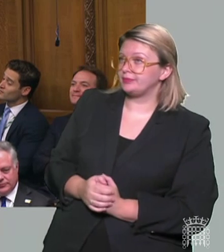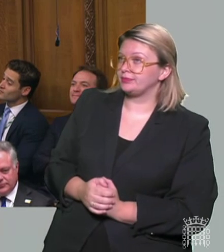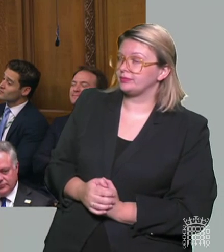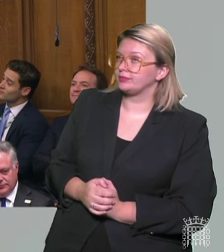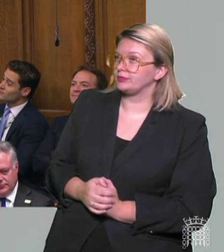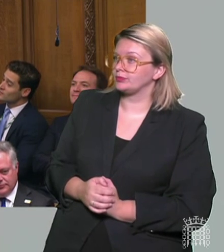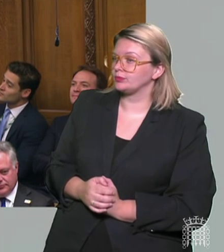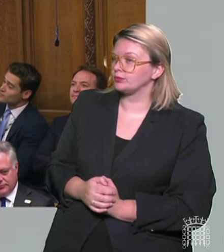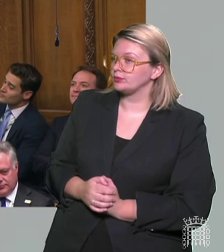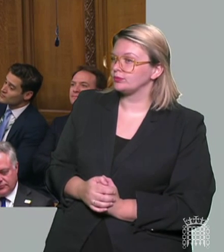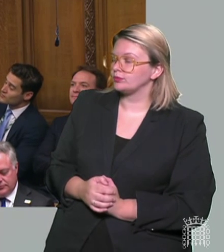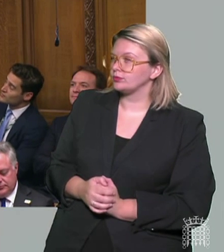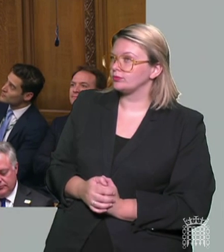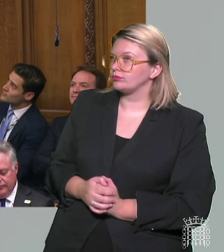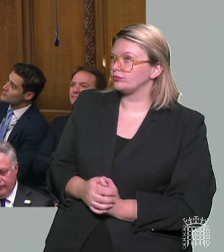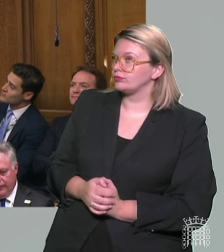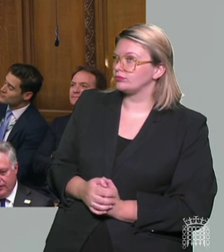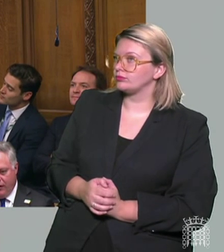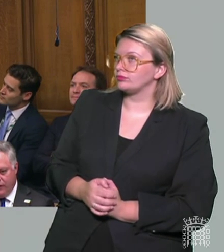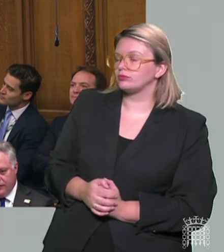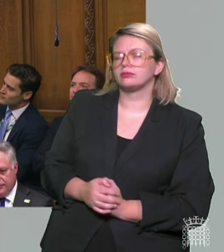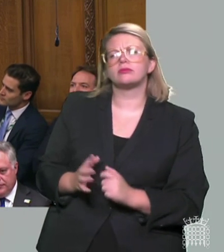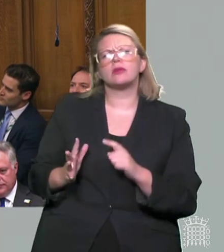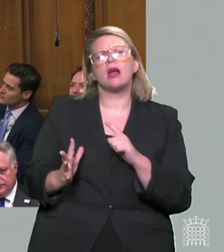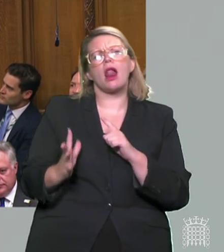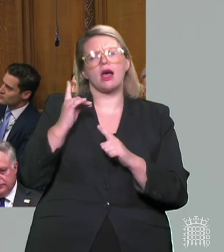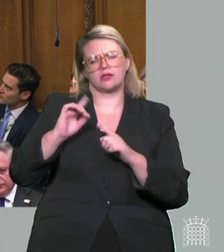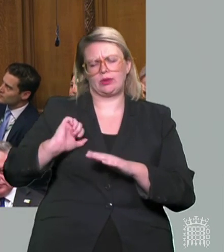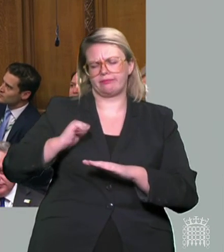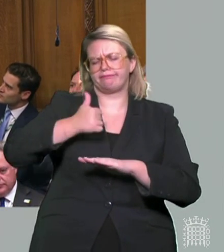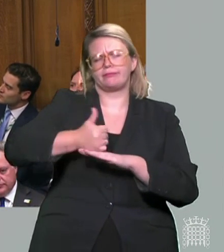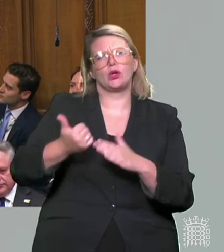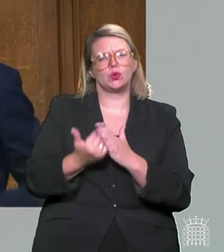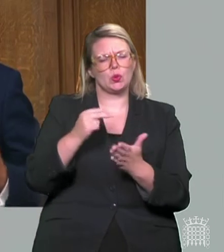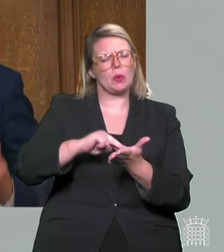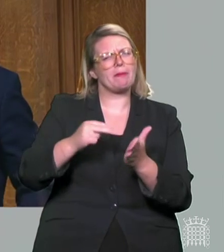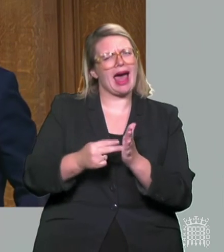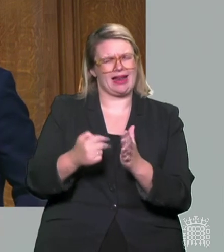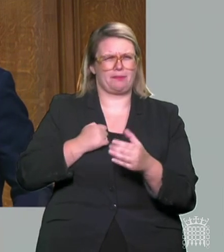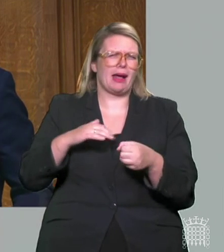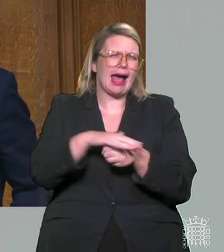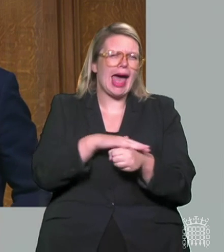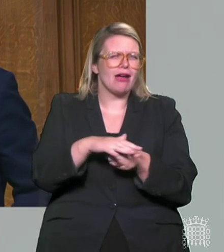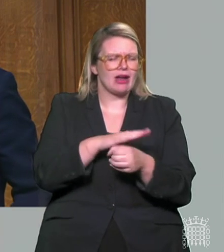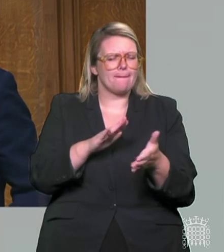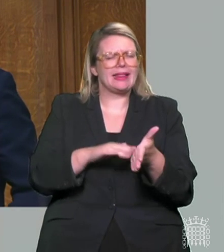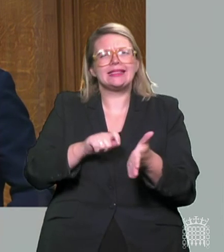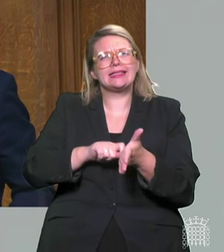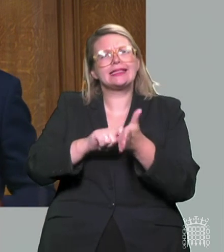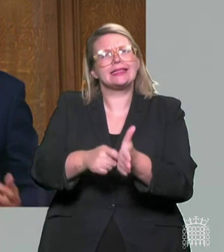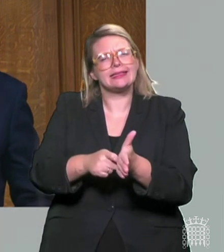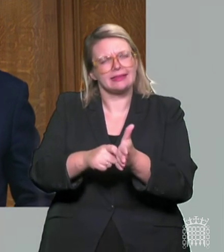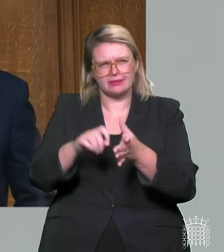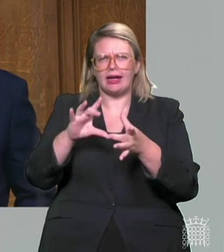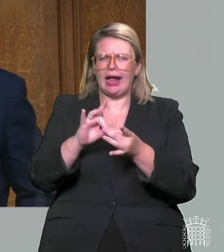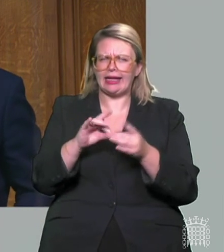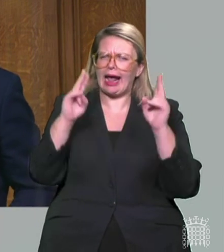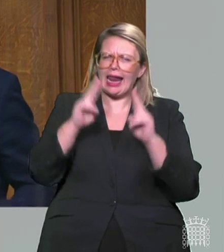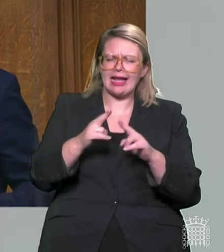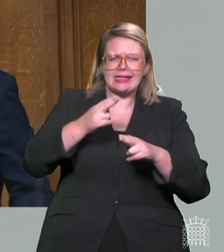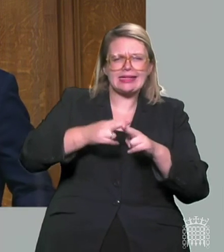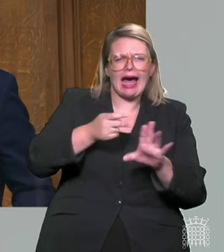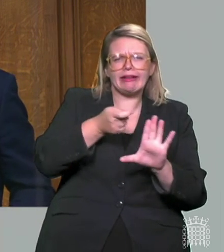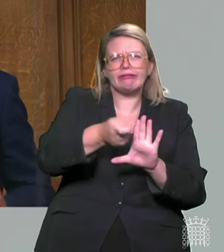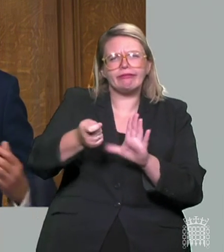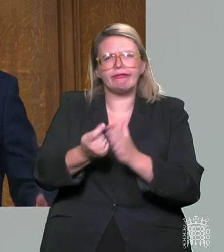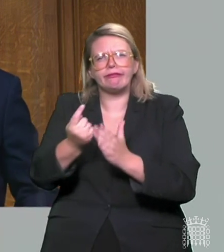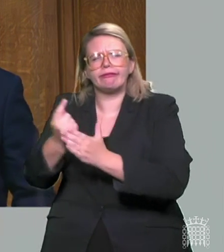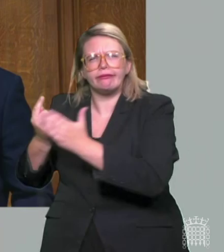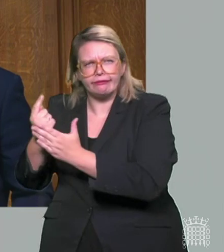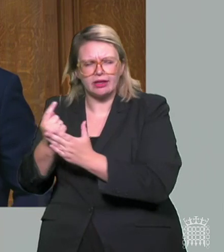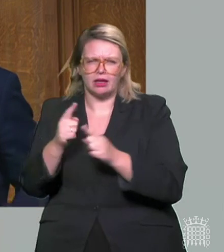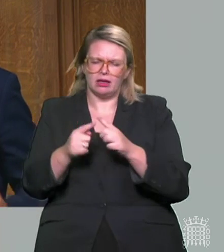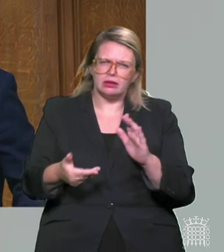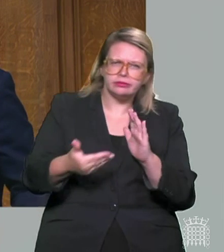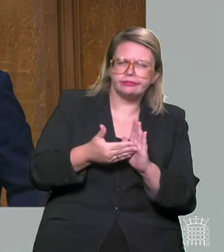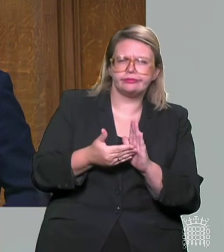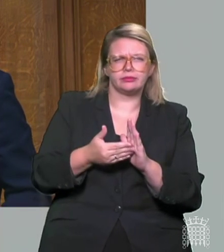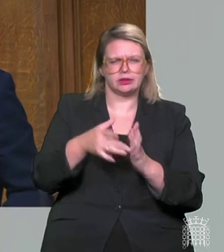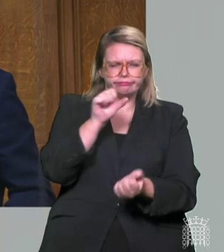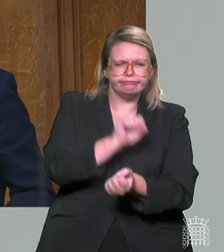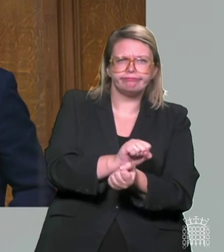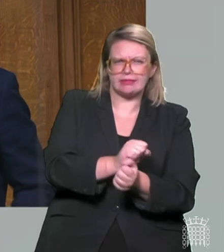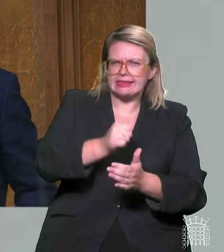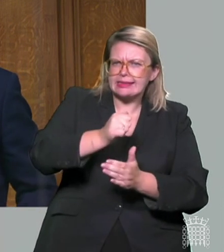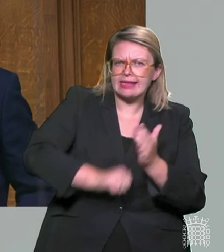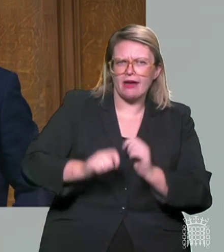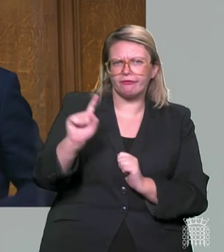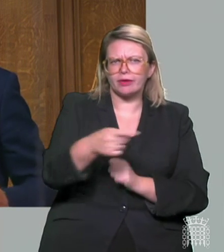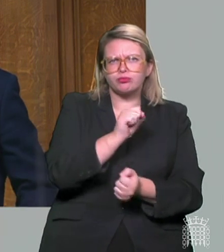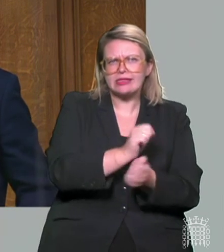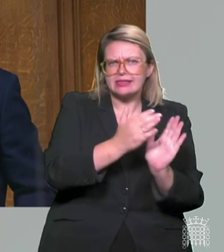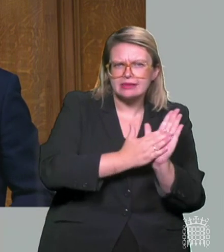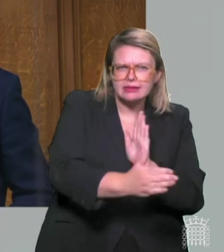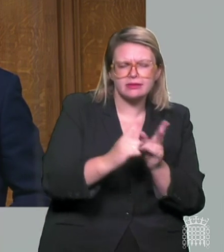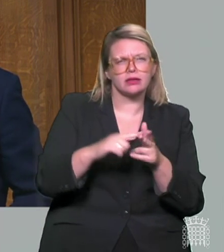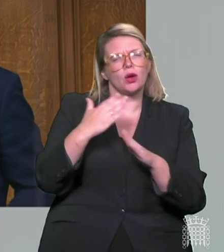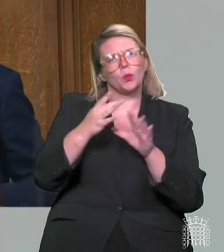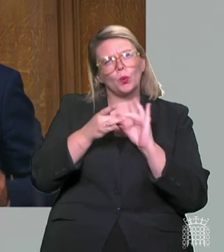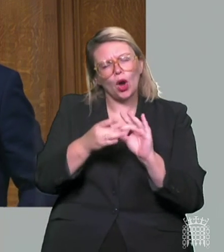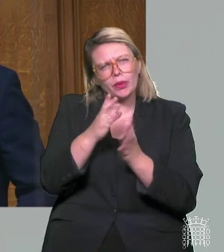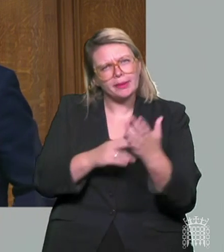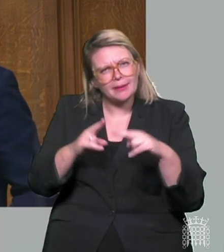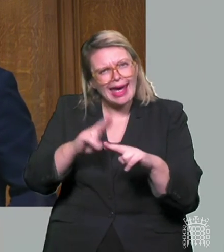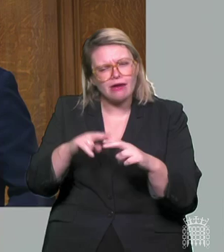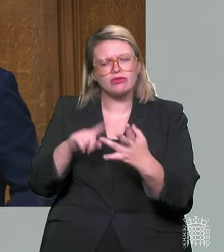Last week, we launched a new approach to combating knife crime in Milton Keynes, which means increased use of stop and search, tougher charging and custody, tougher sentencing, faster youth diversion and more work with parents and communities.